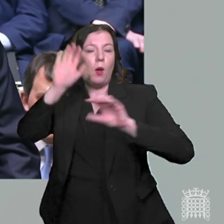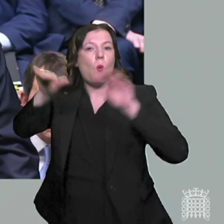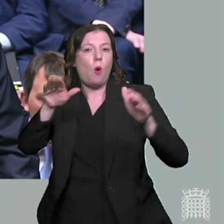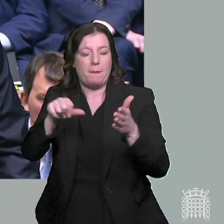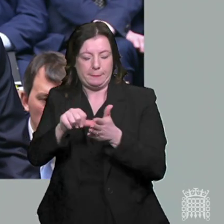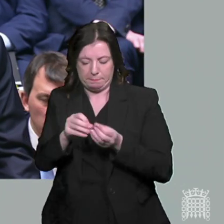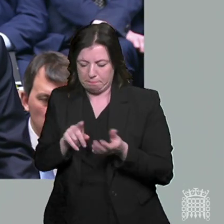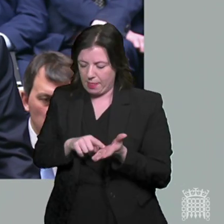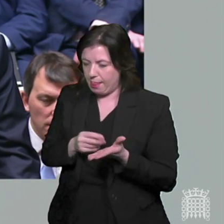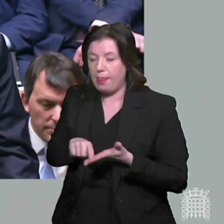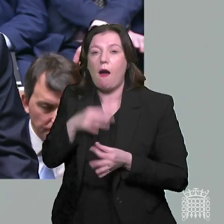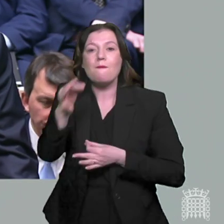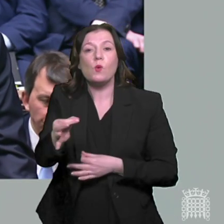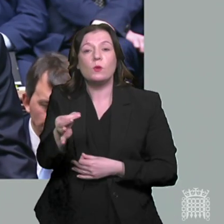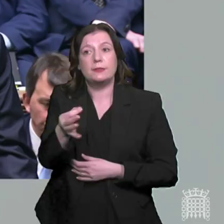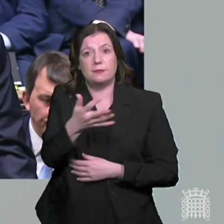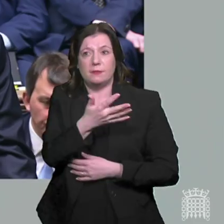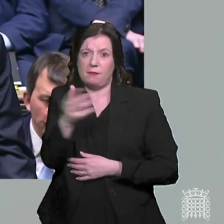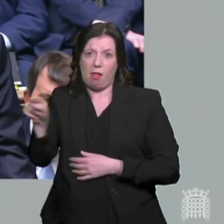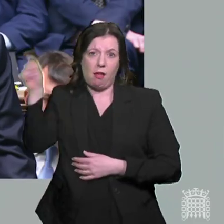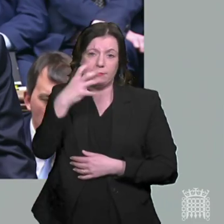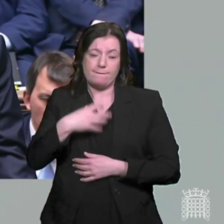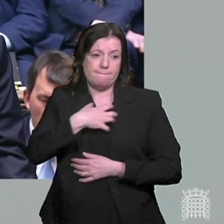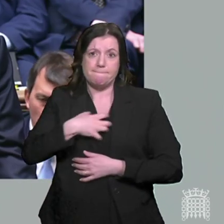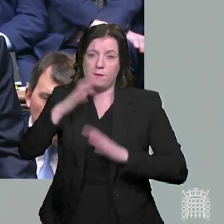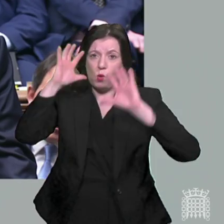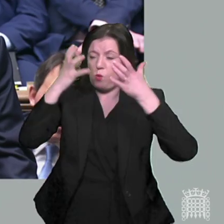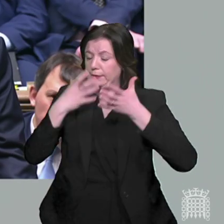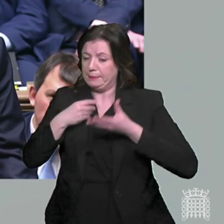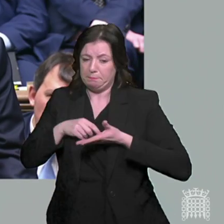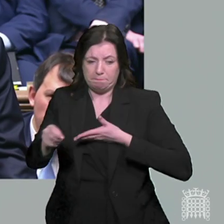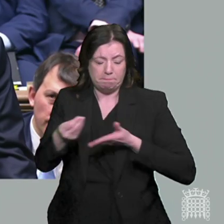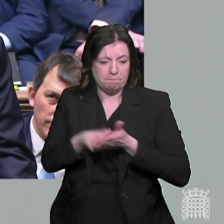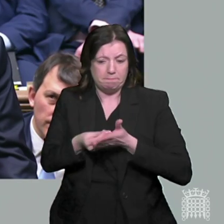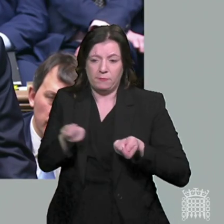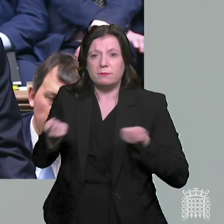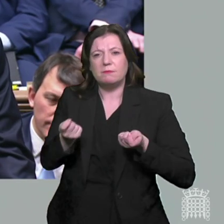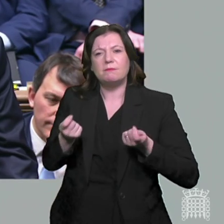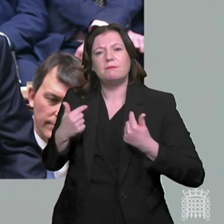Some people remain in real distress and we should always stand ready to help where we can.